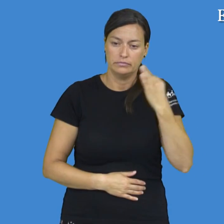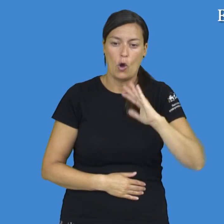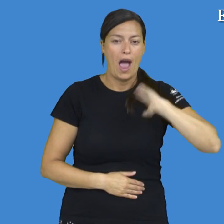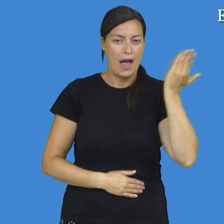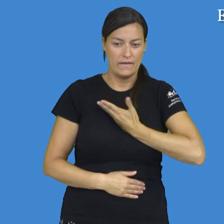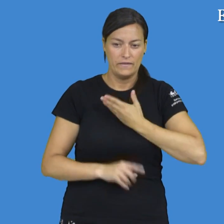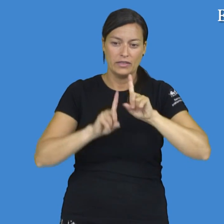afectar